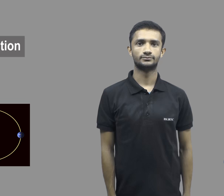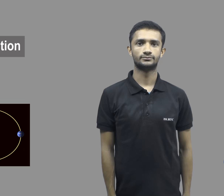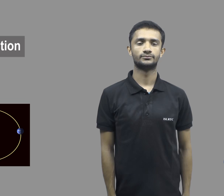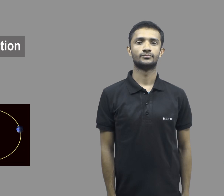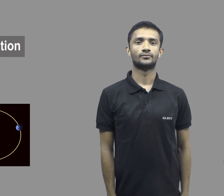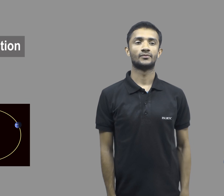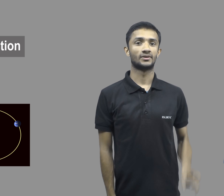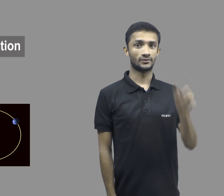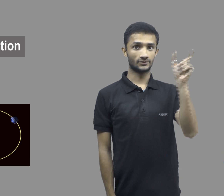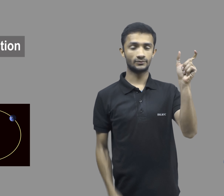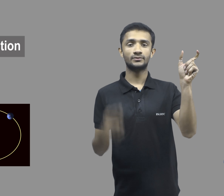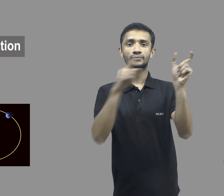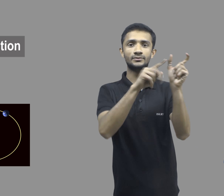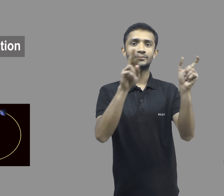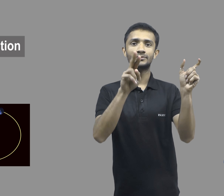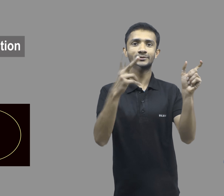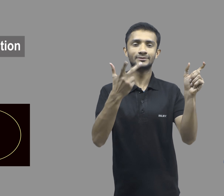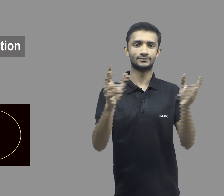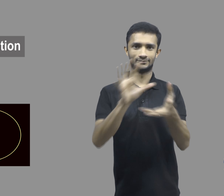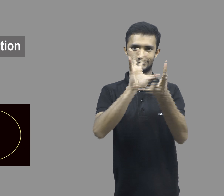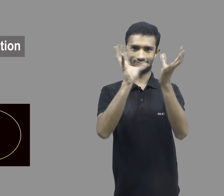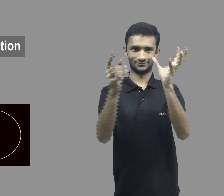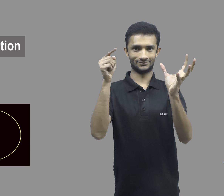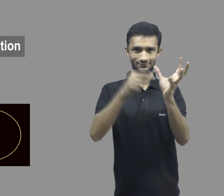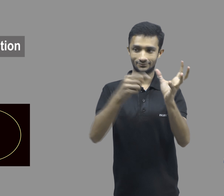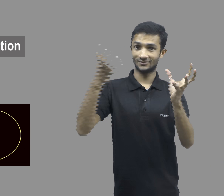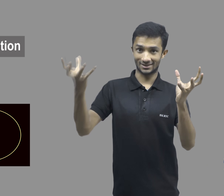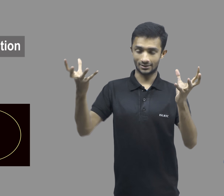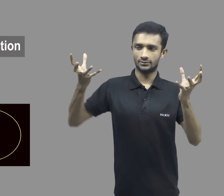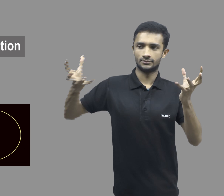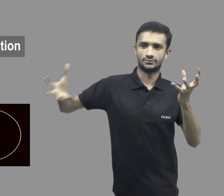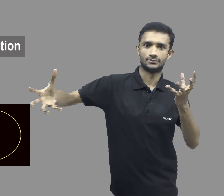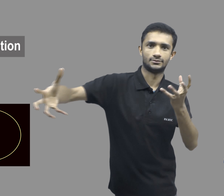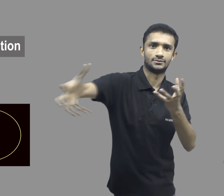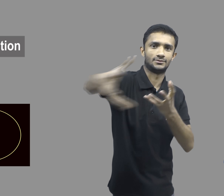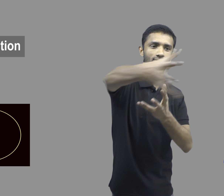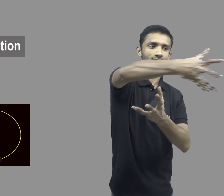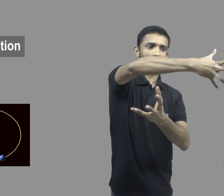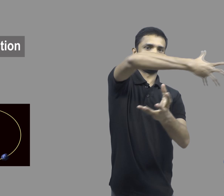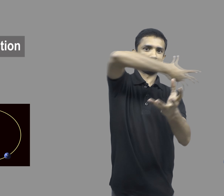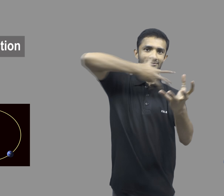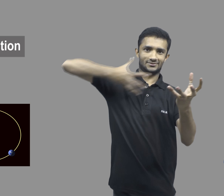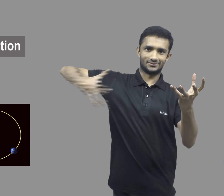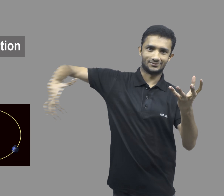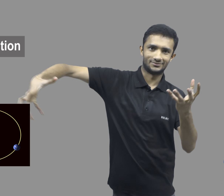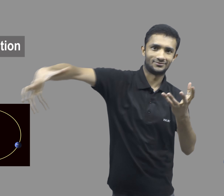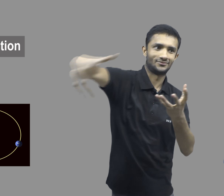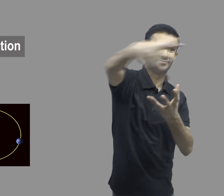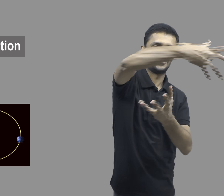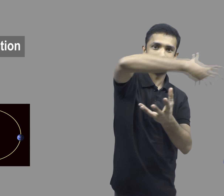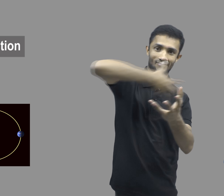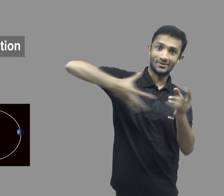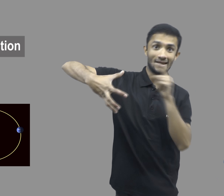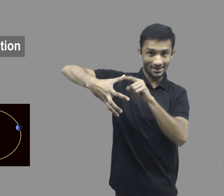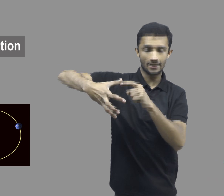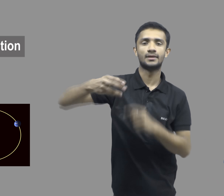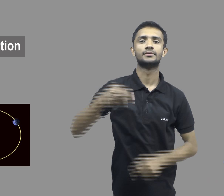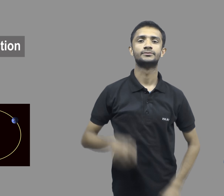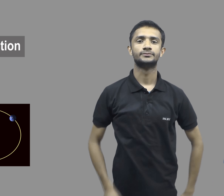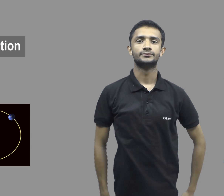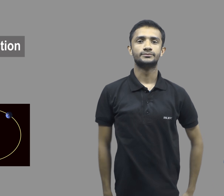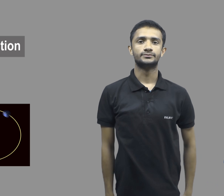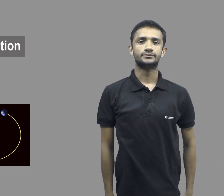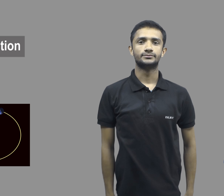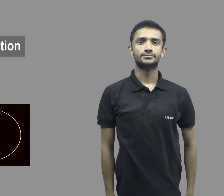Revolution